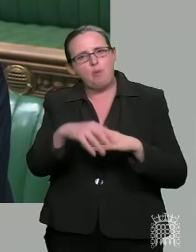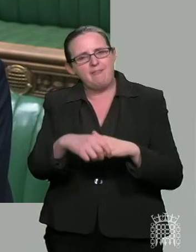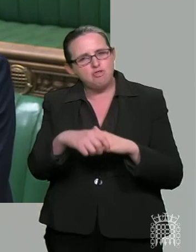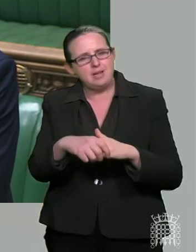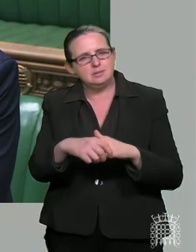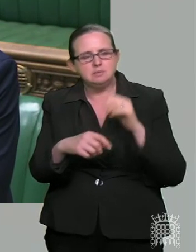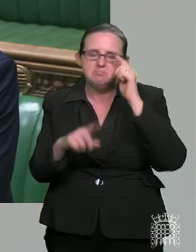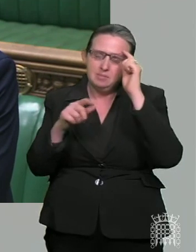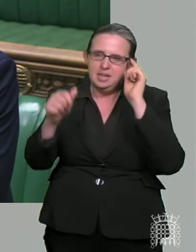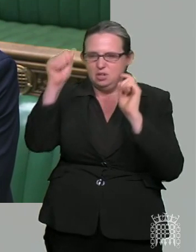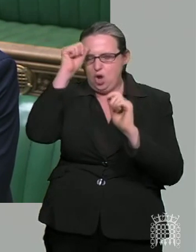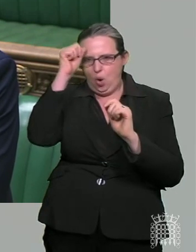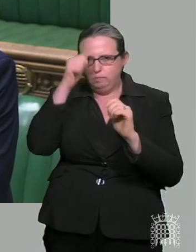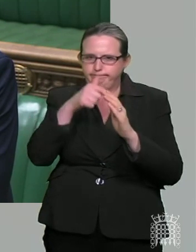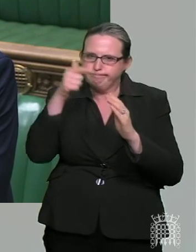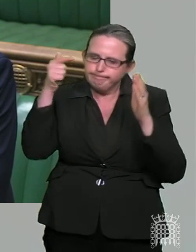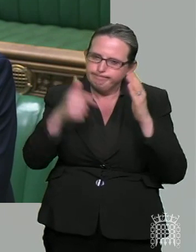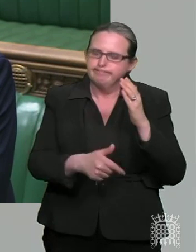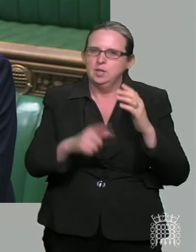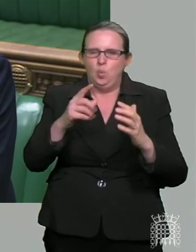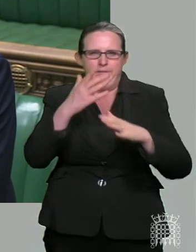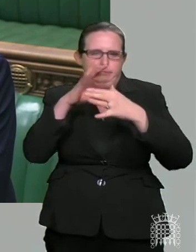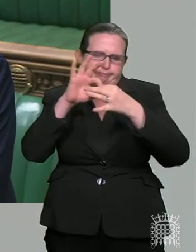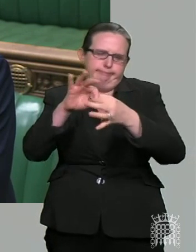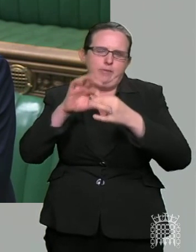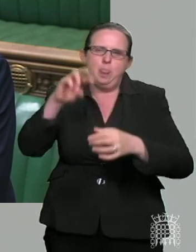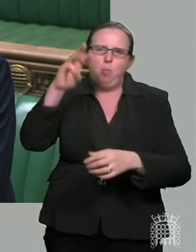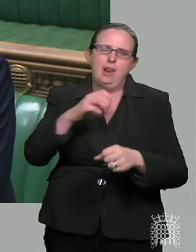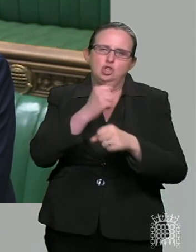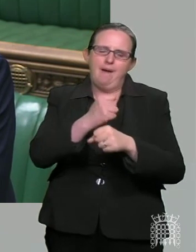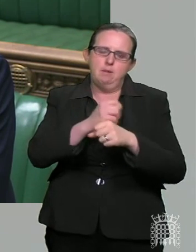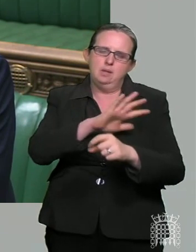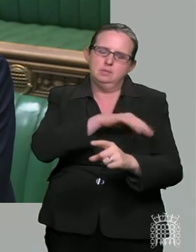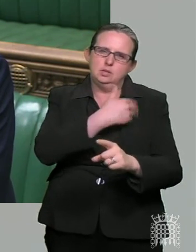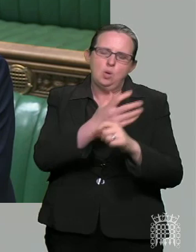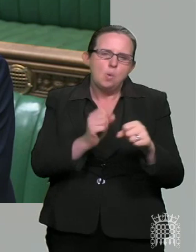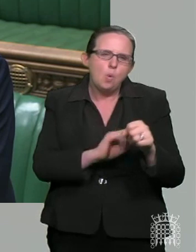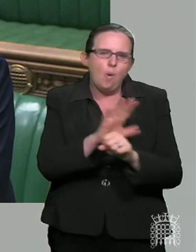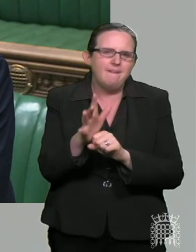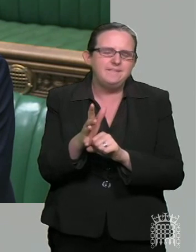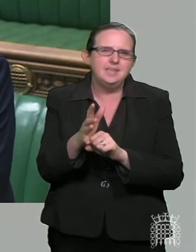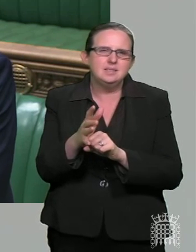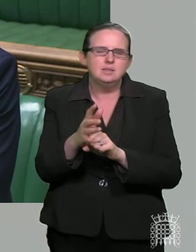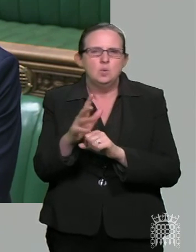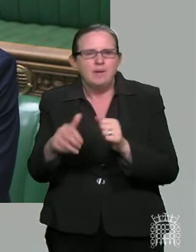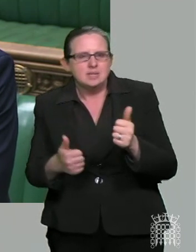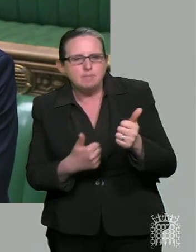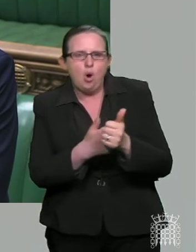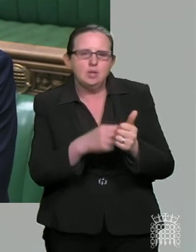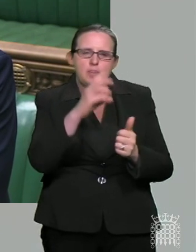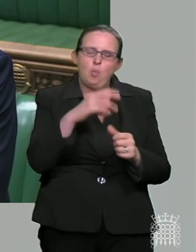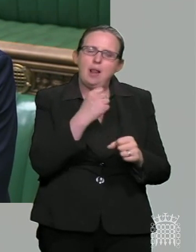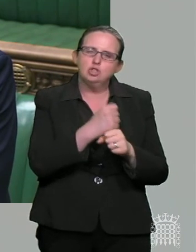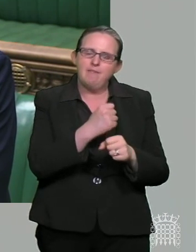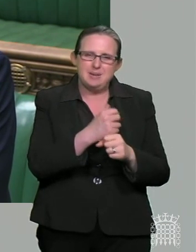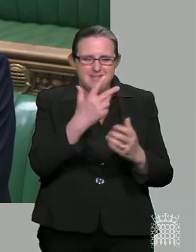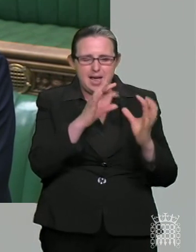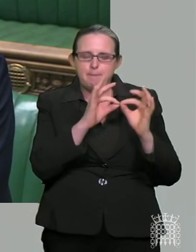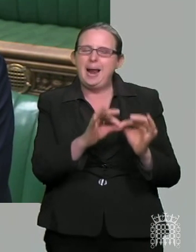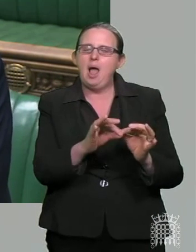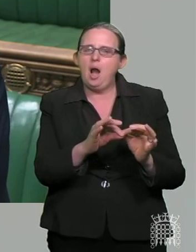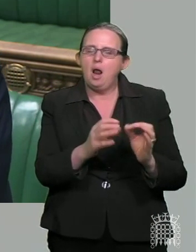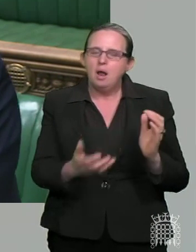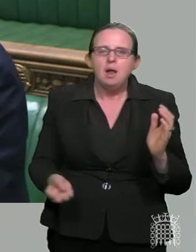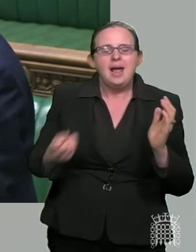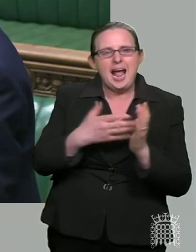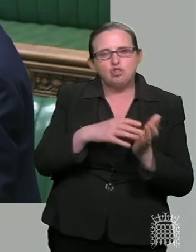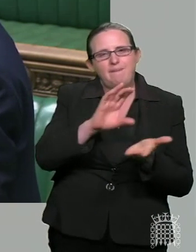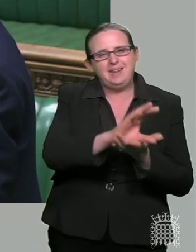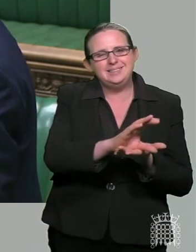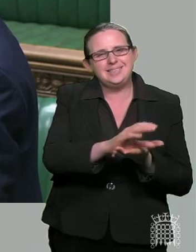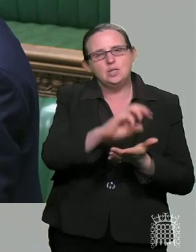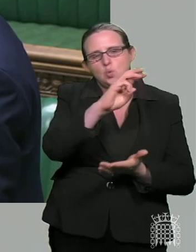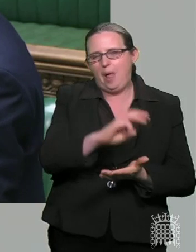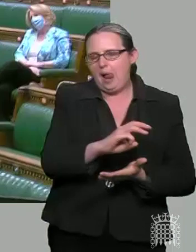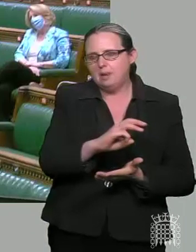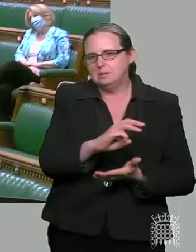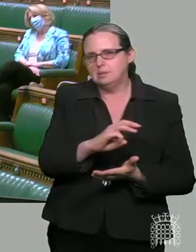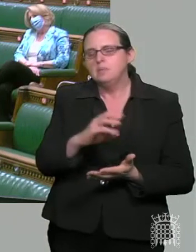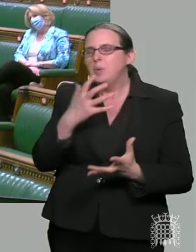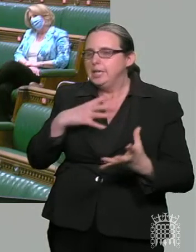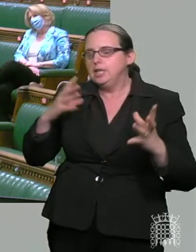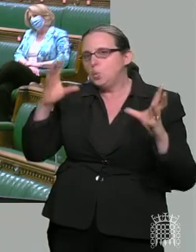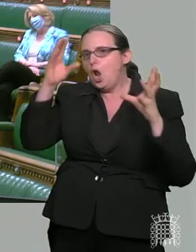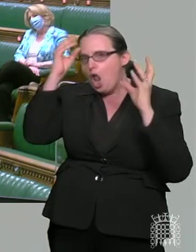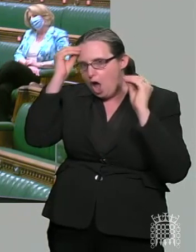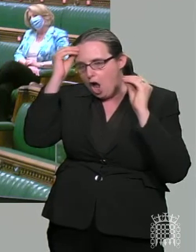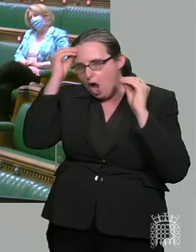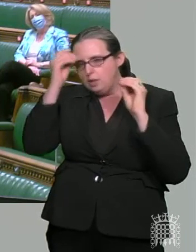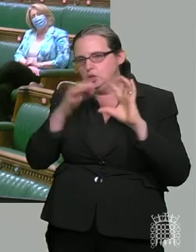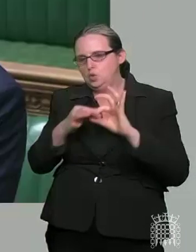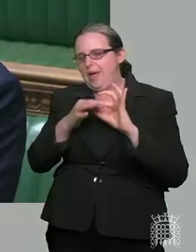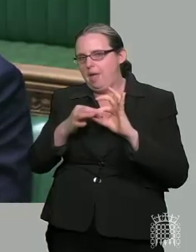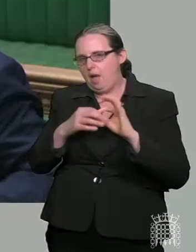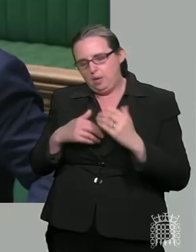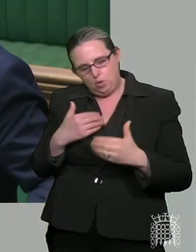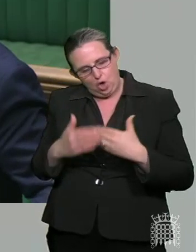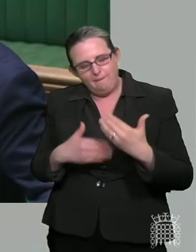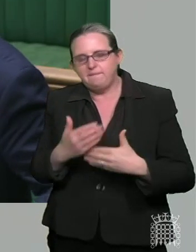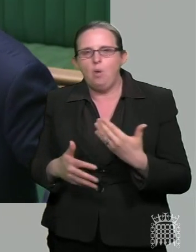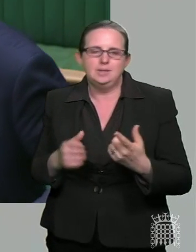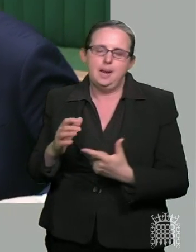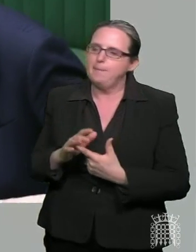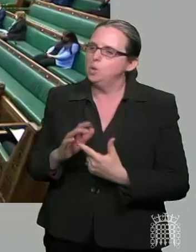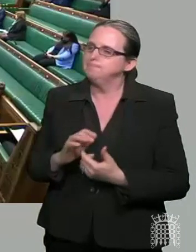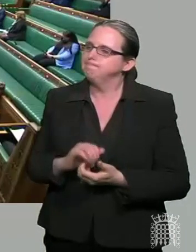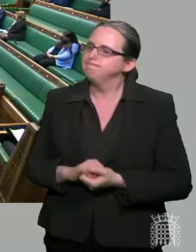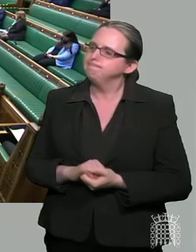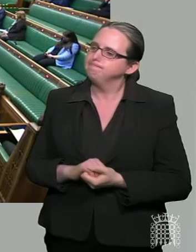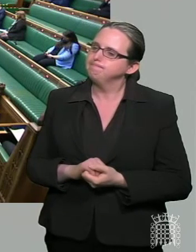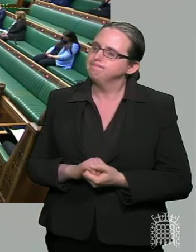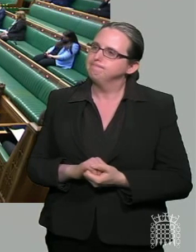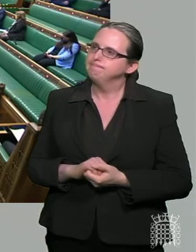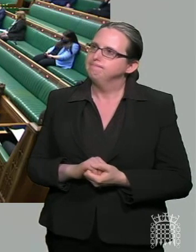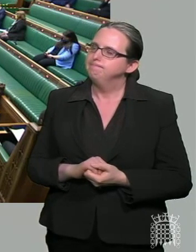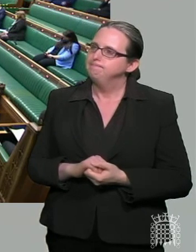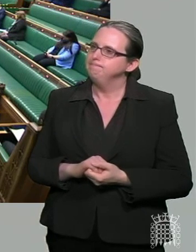We have worked very hard with the Welsh Government throughout the pandemic, supporting them with £8.6 billion of additional funding through the Barnett formula, but clearly we need to learn the lessons together as we bounce forward from this pandemic.